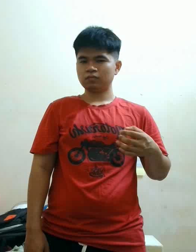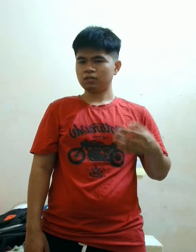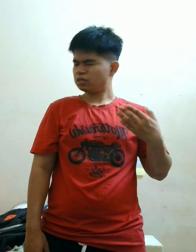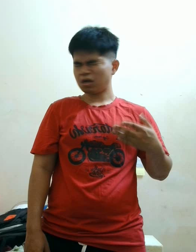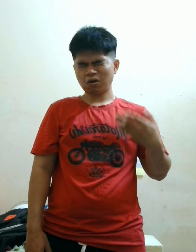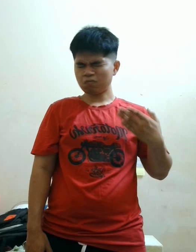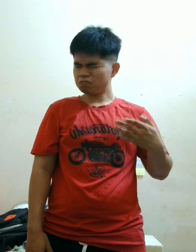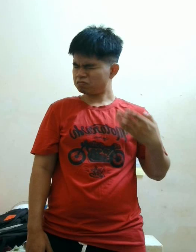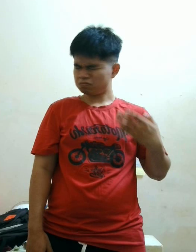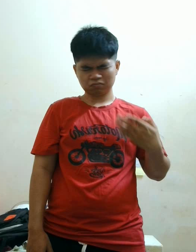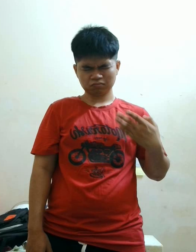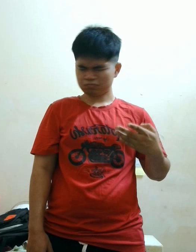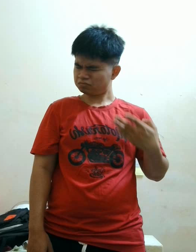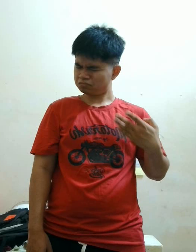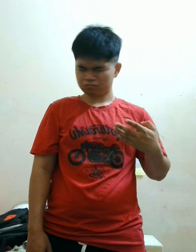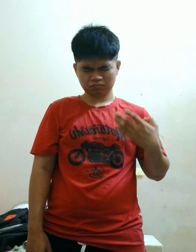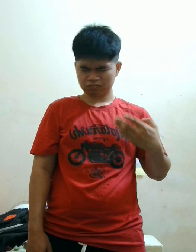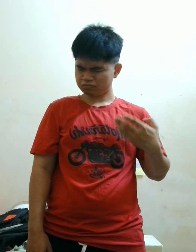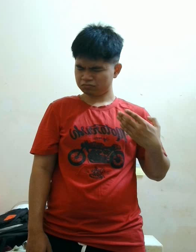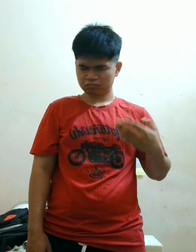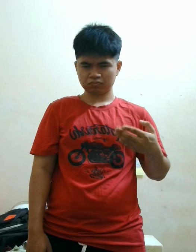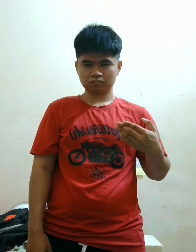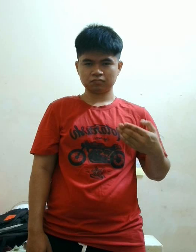nong